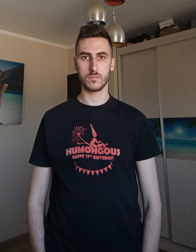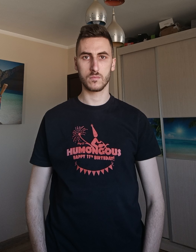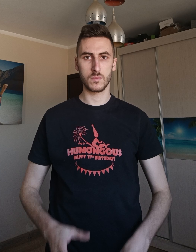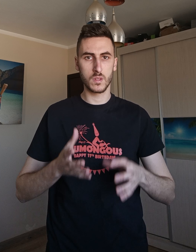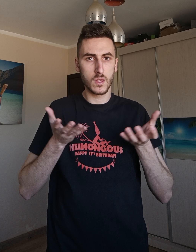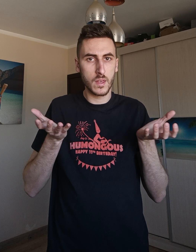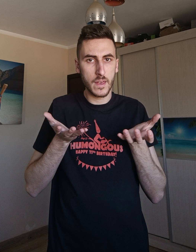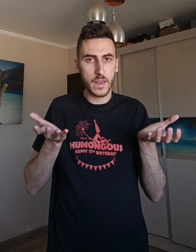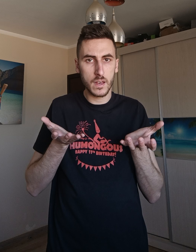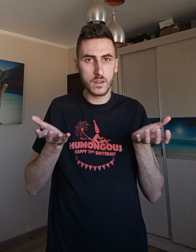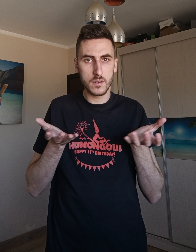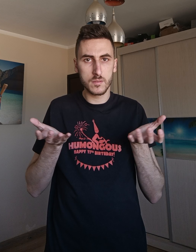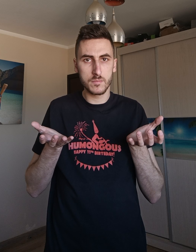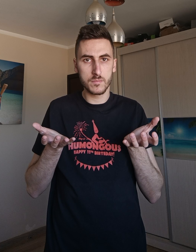איך